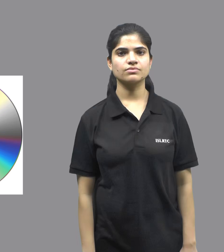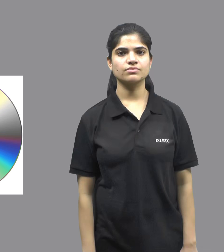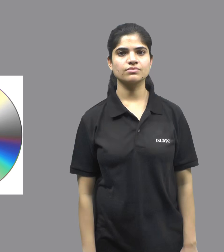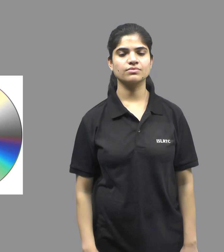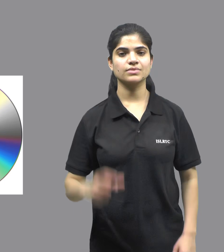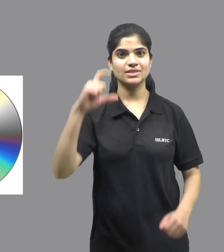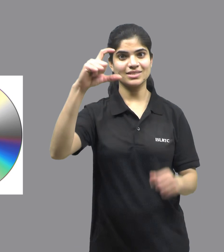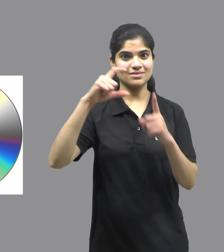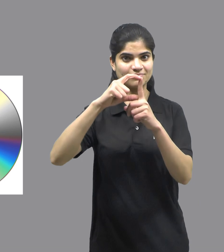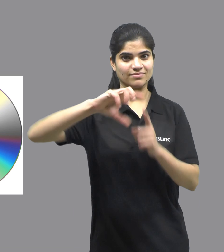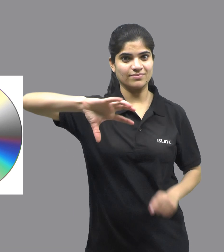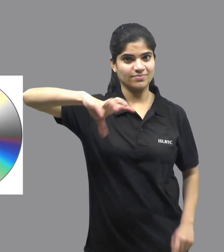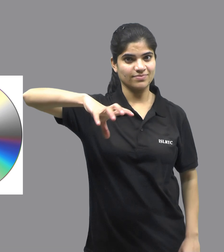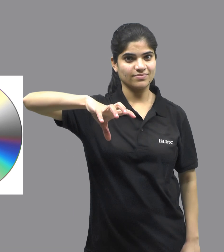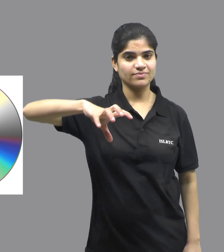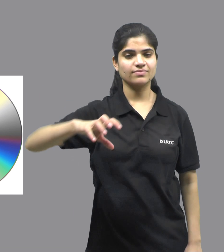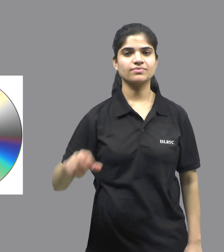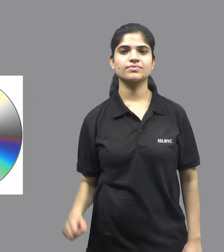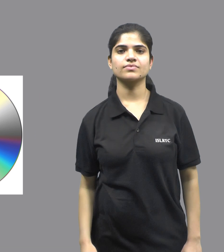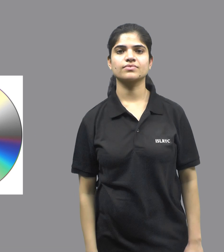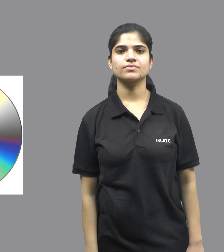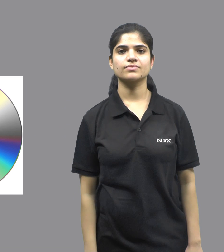CD